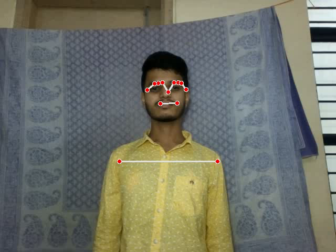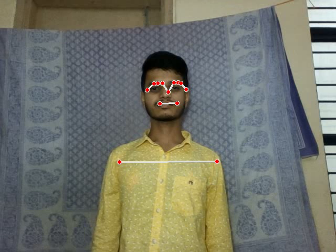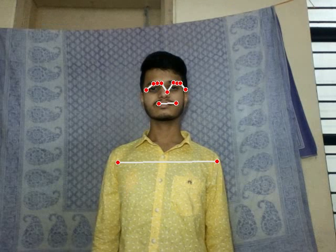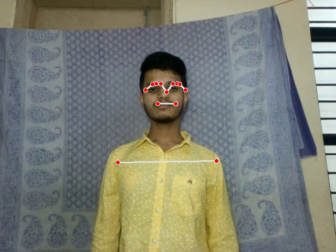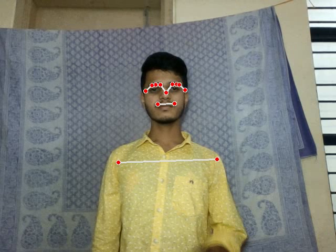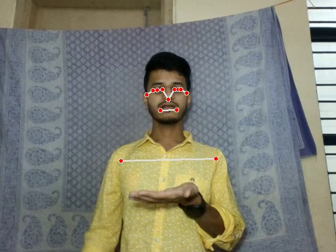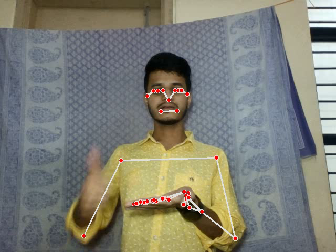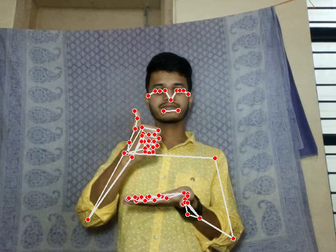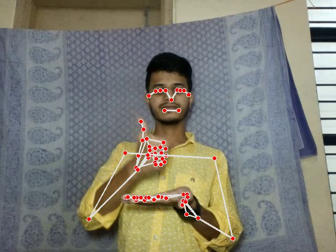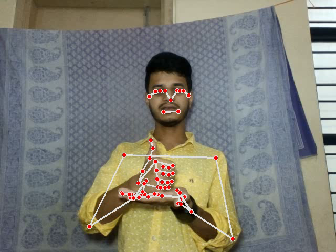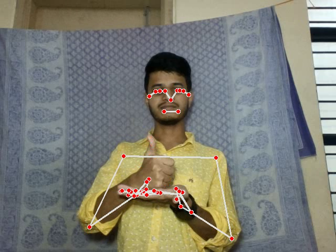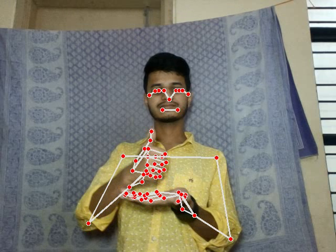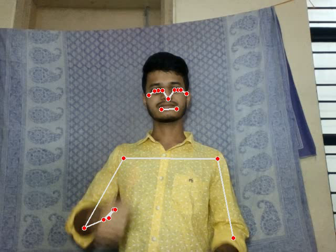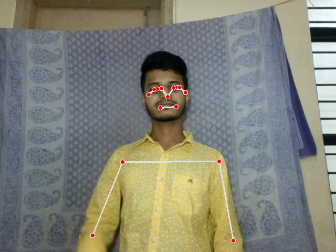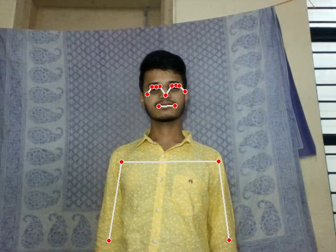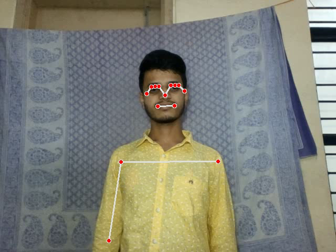help